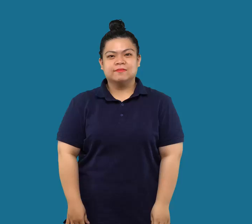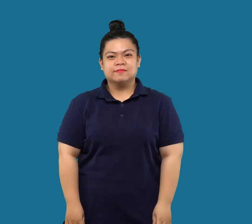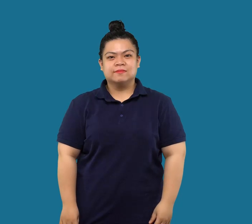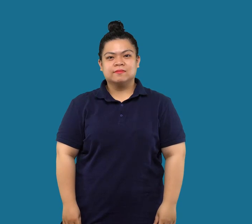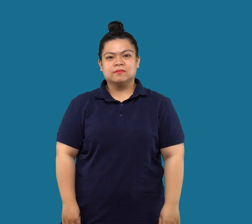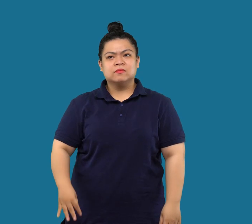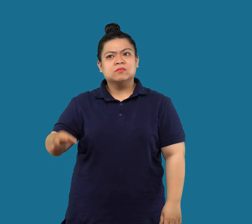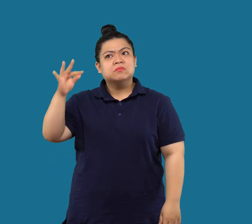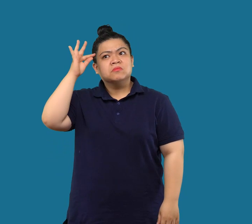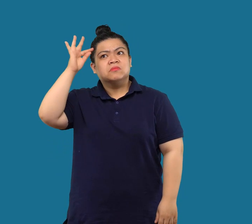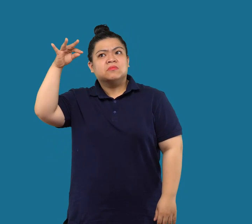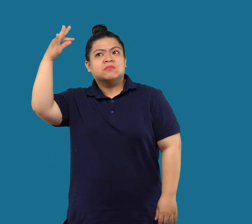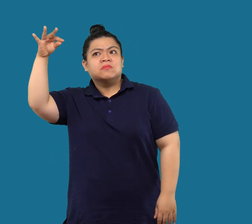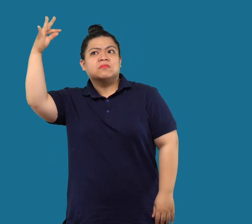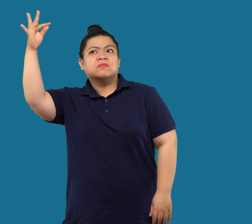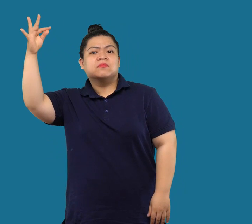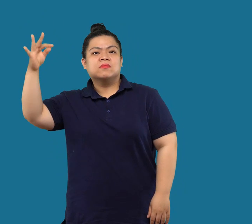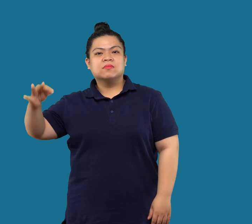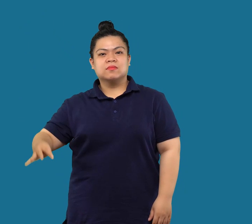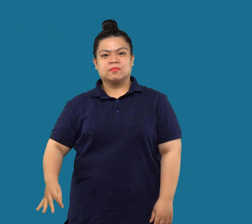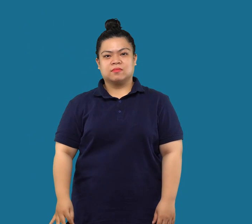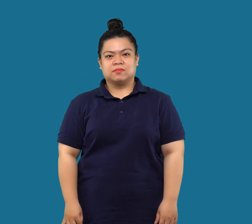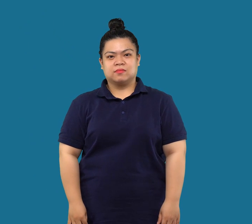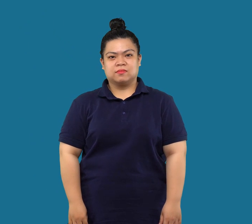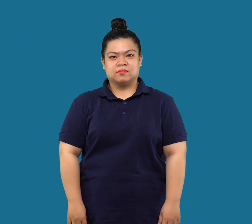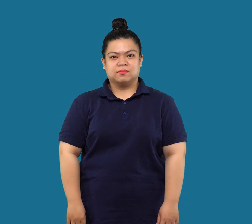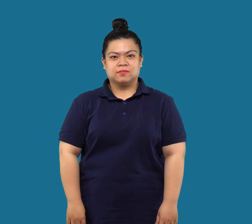tưởng tượng